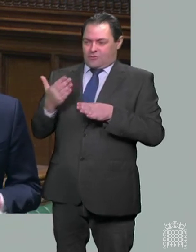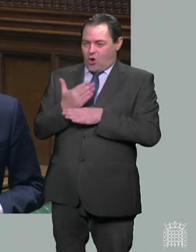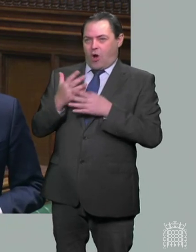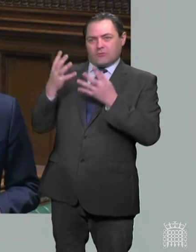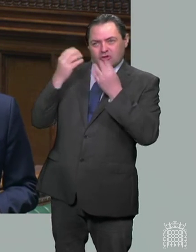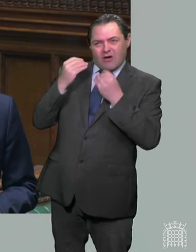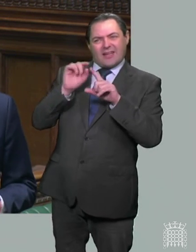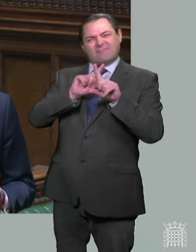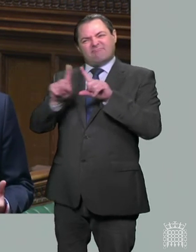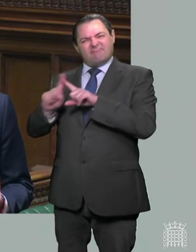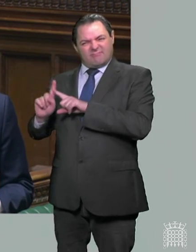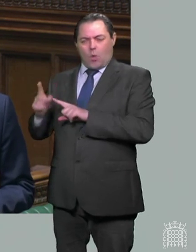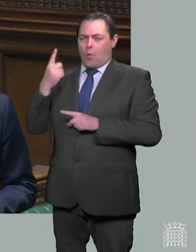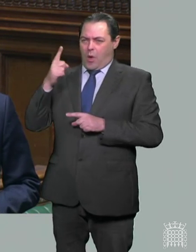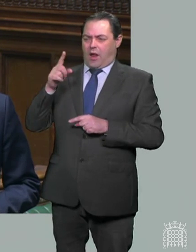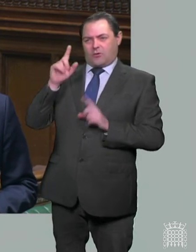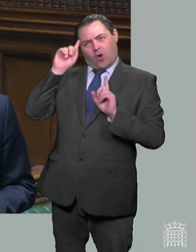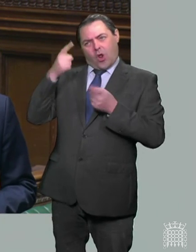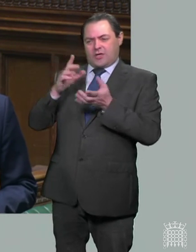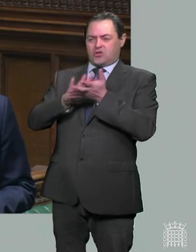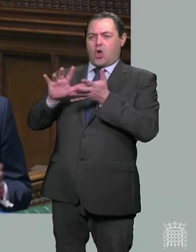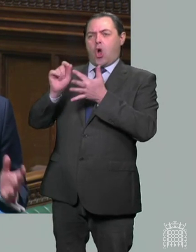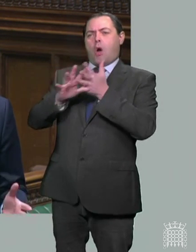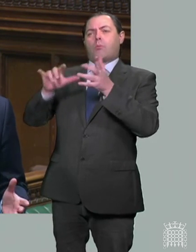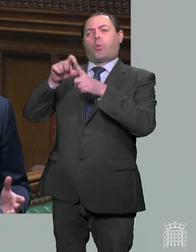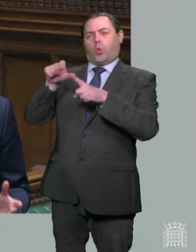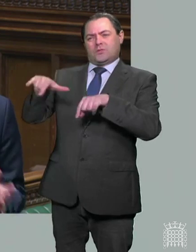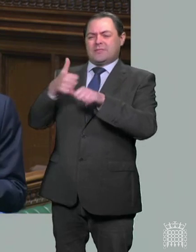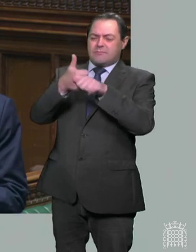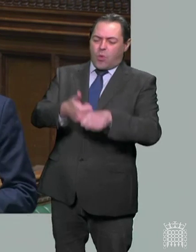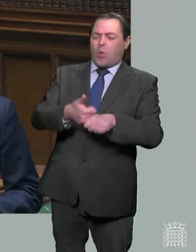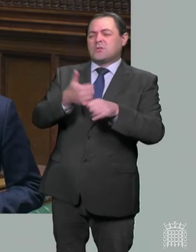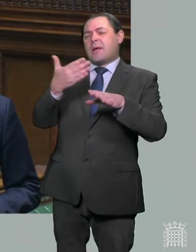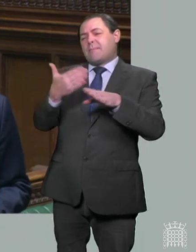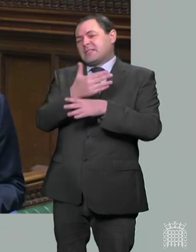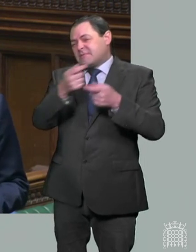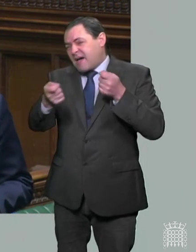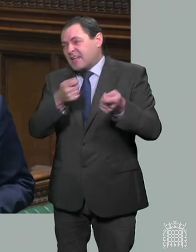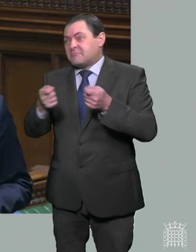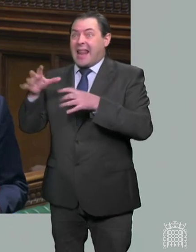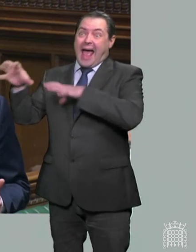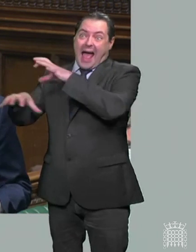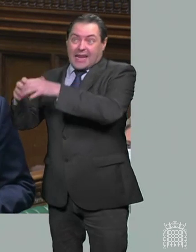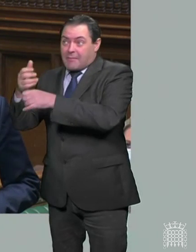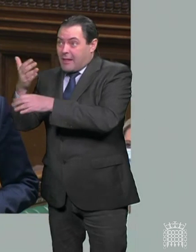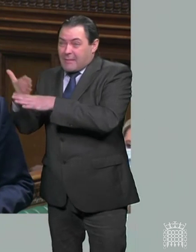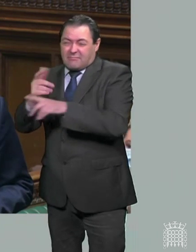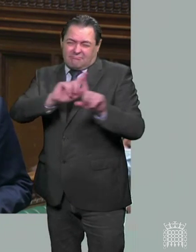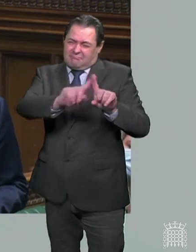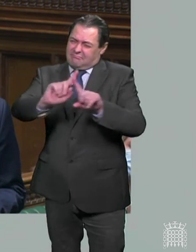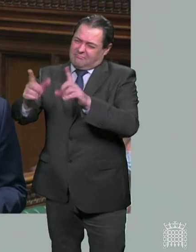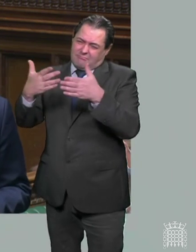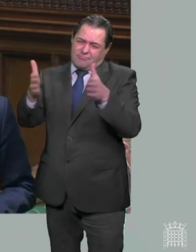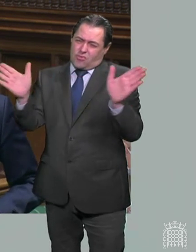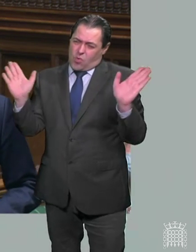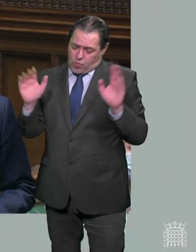The team at Hopwood have supported over 8,000 learners on courses as diverse as small business management and animal management, as well as six new T-level courses.